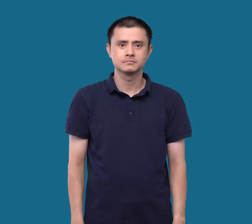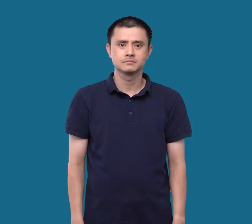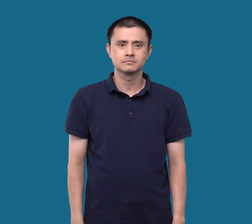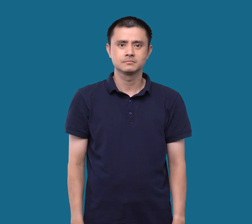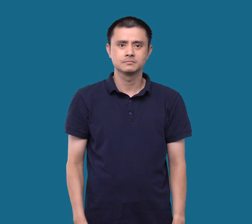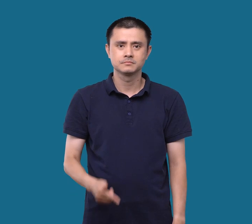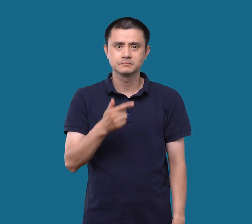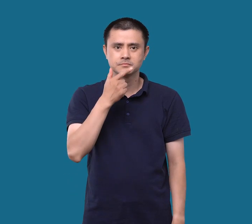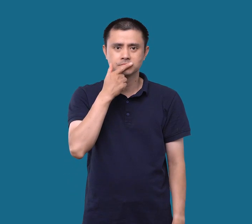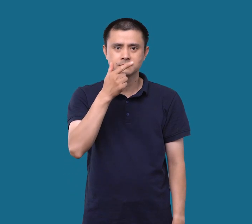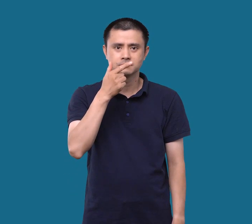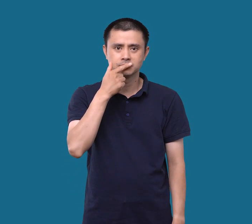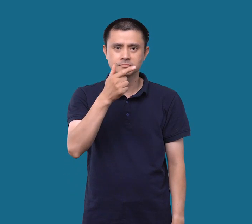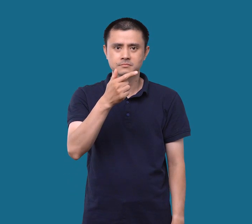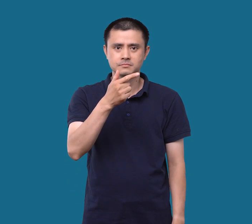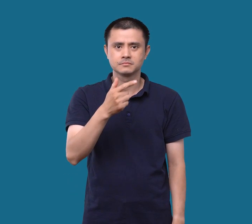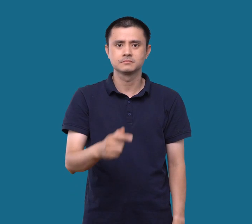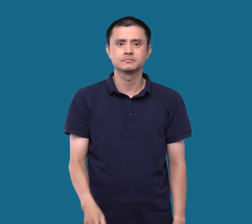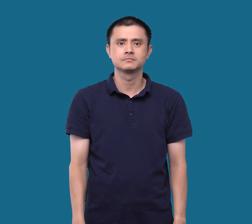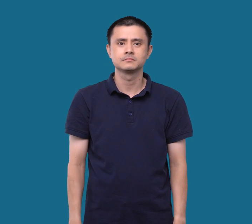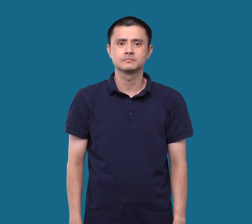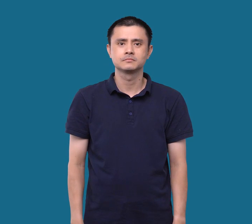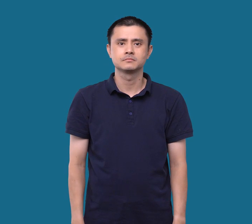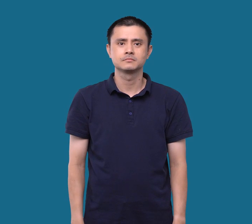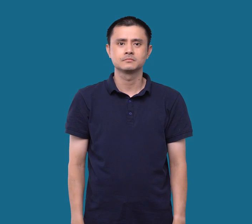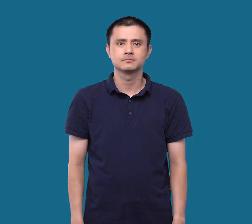lời giải